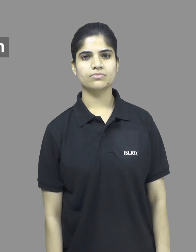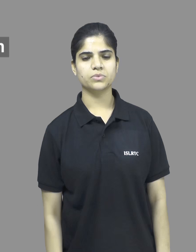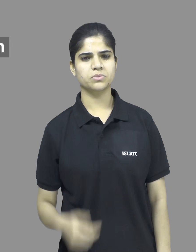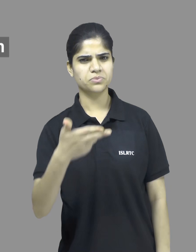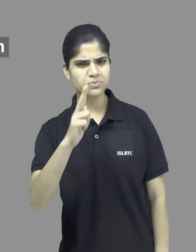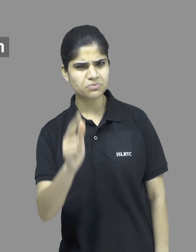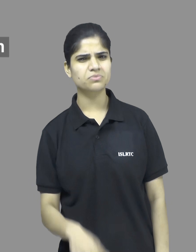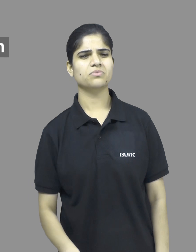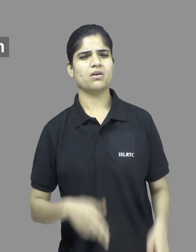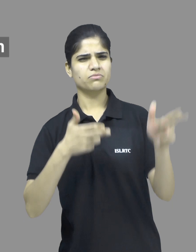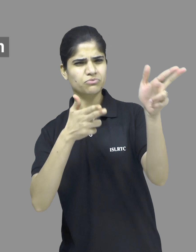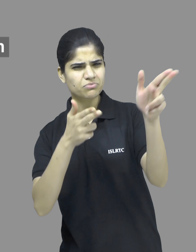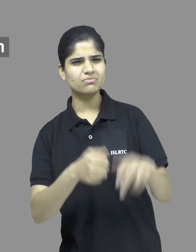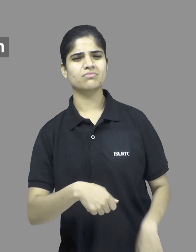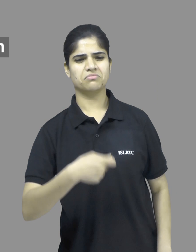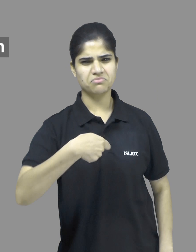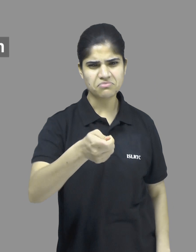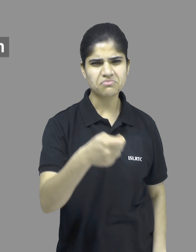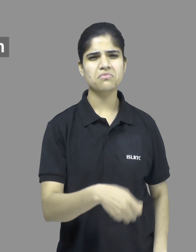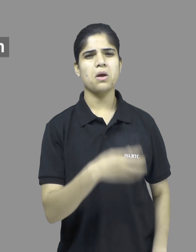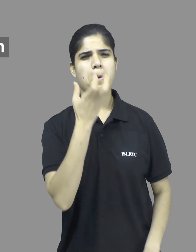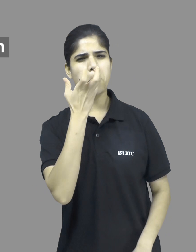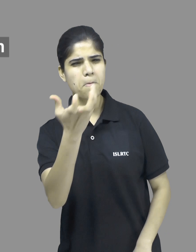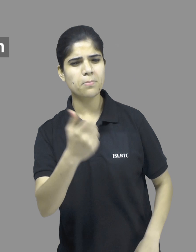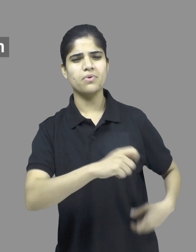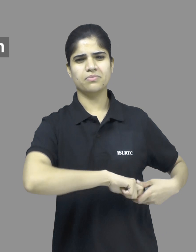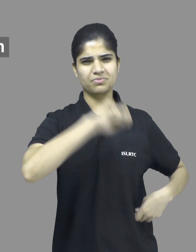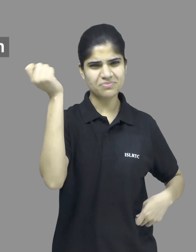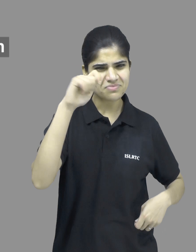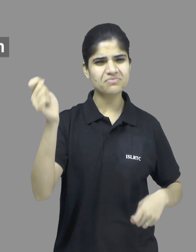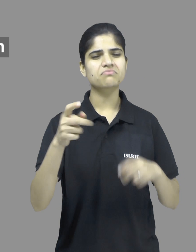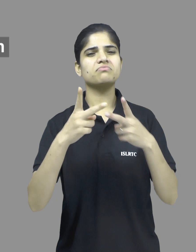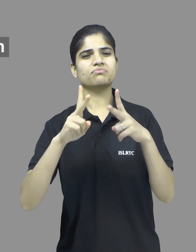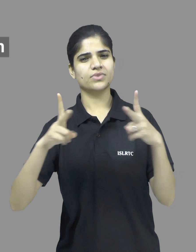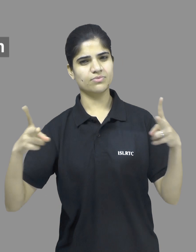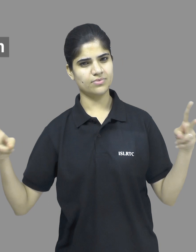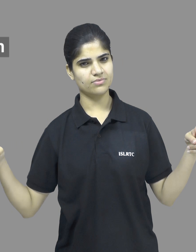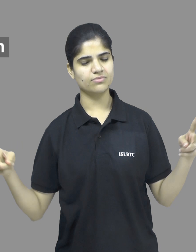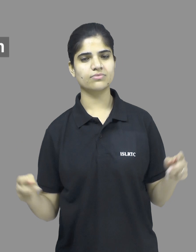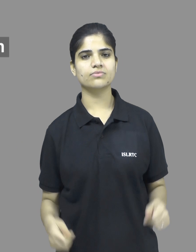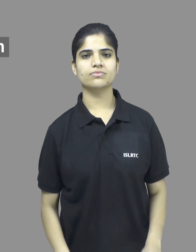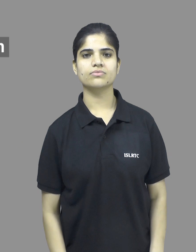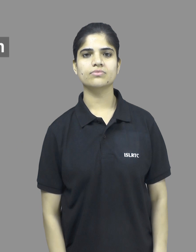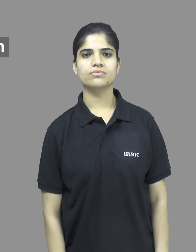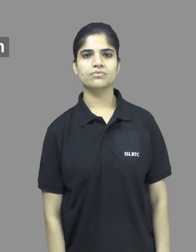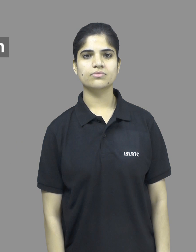Weapon